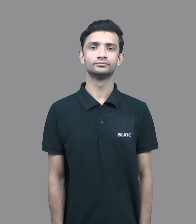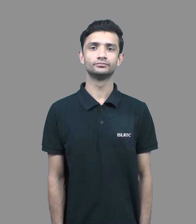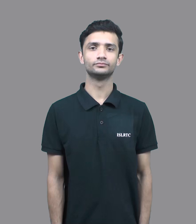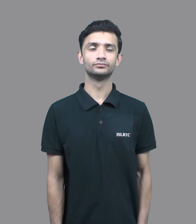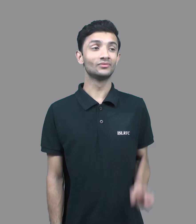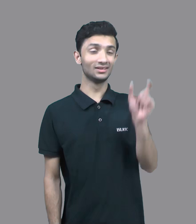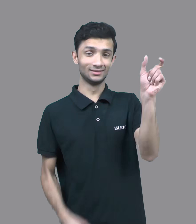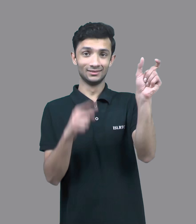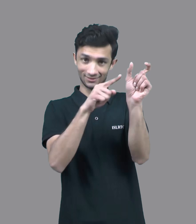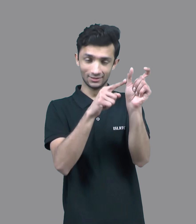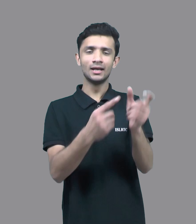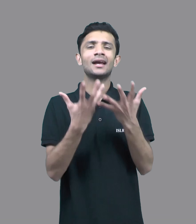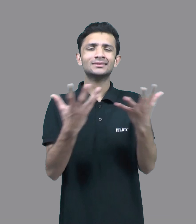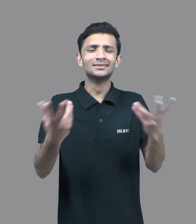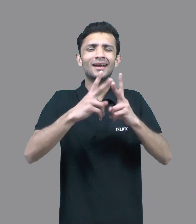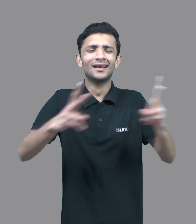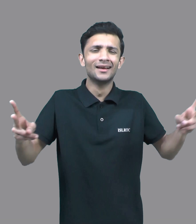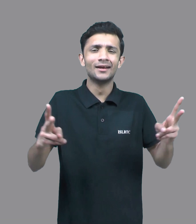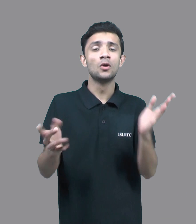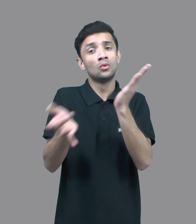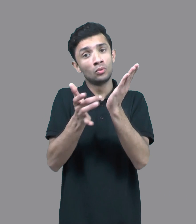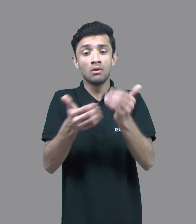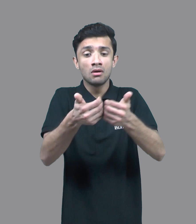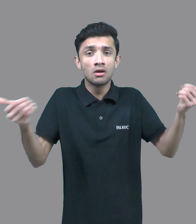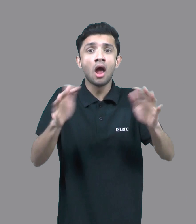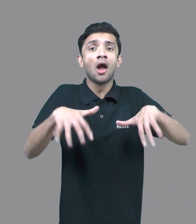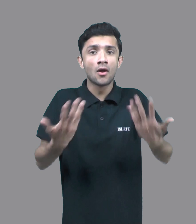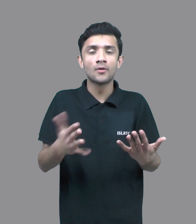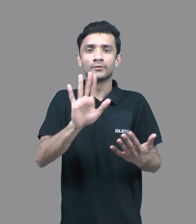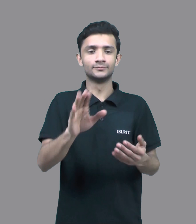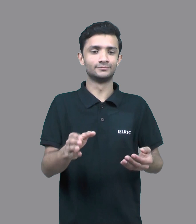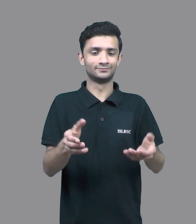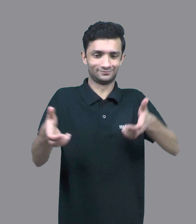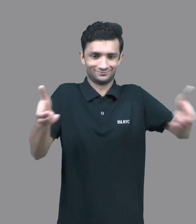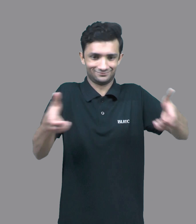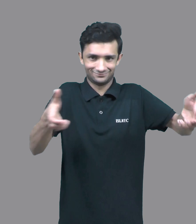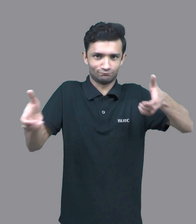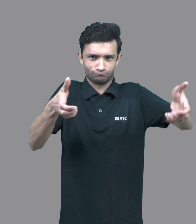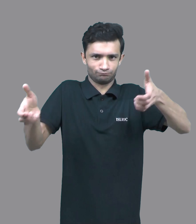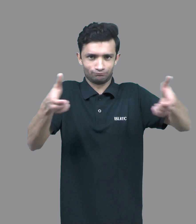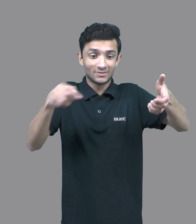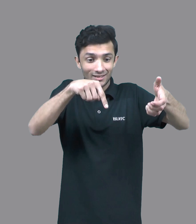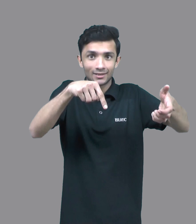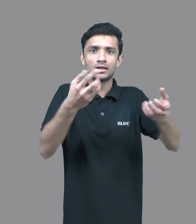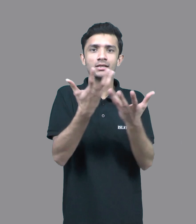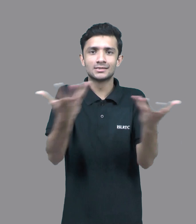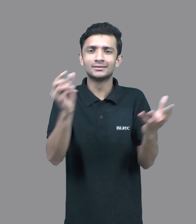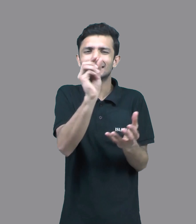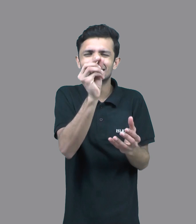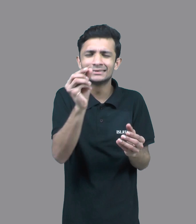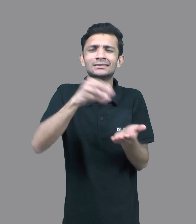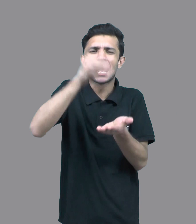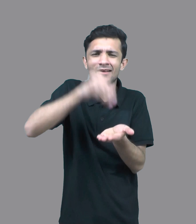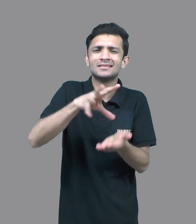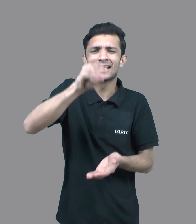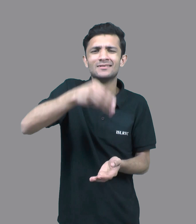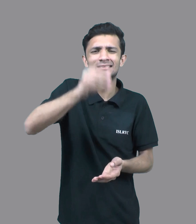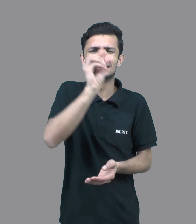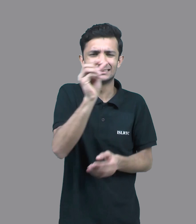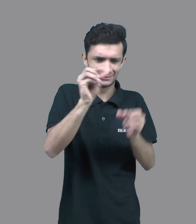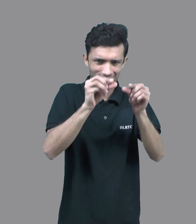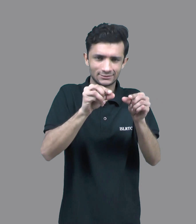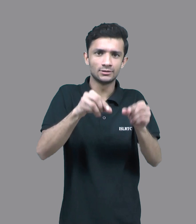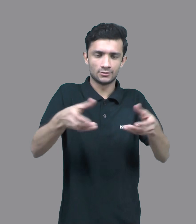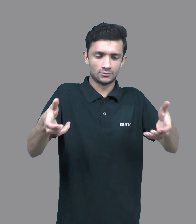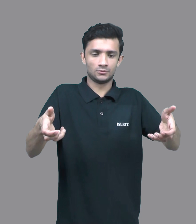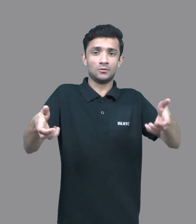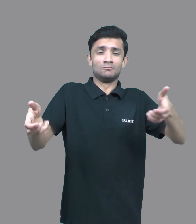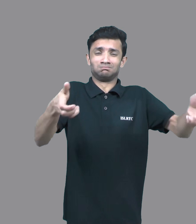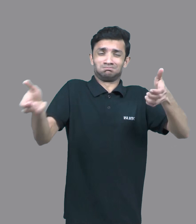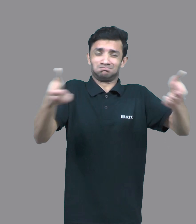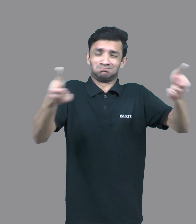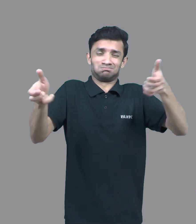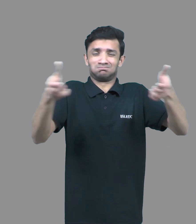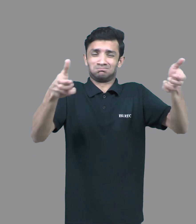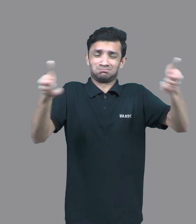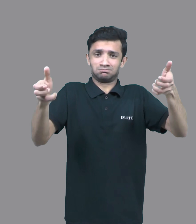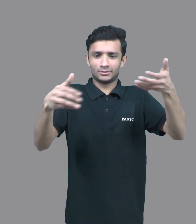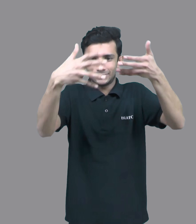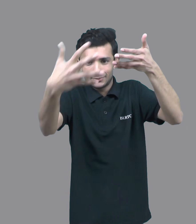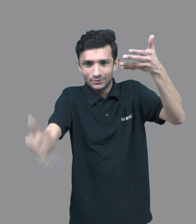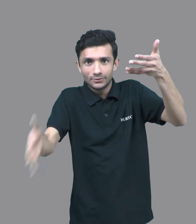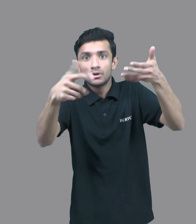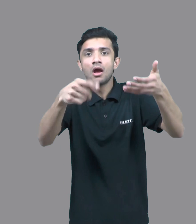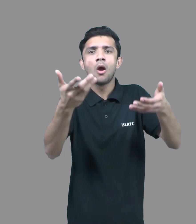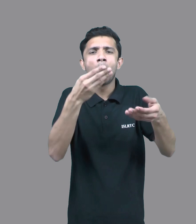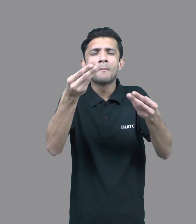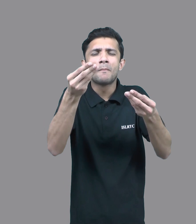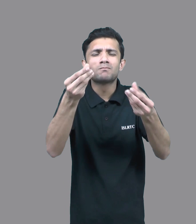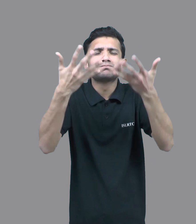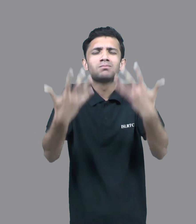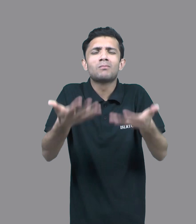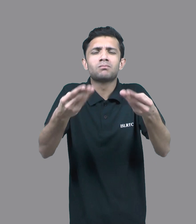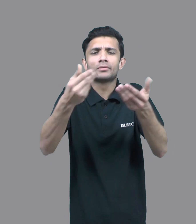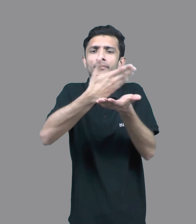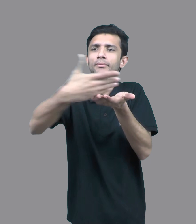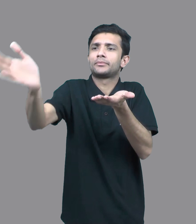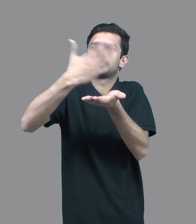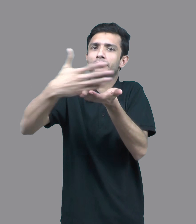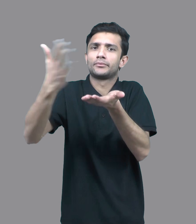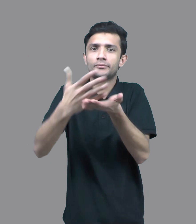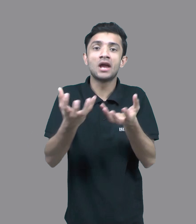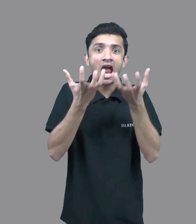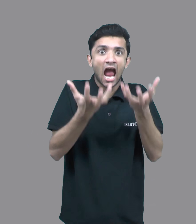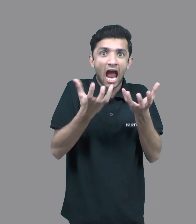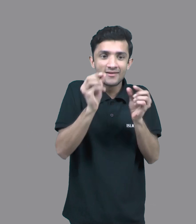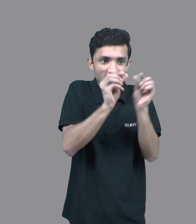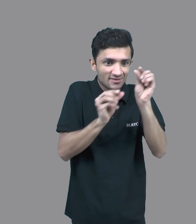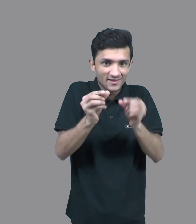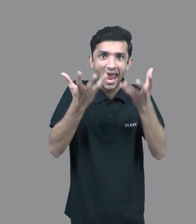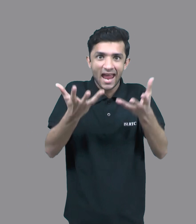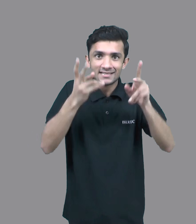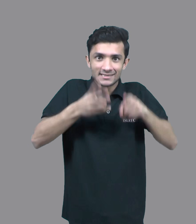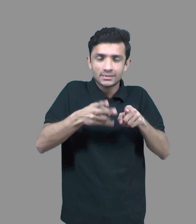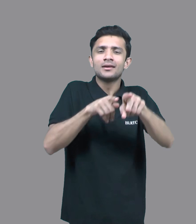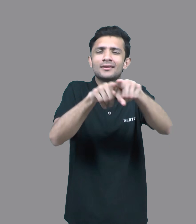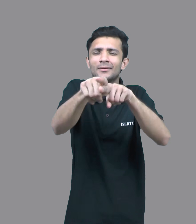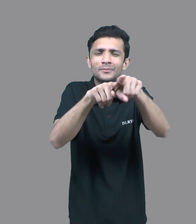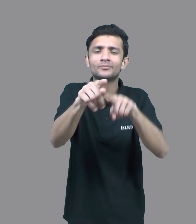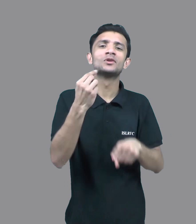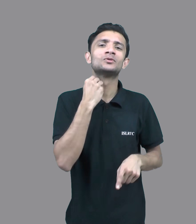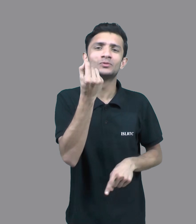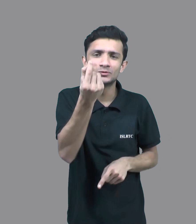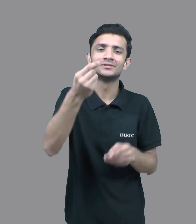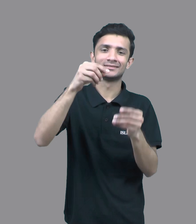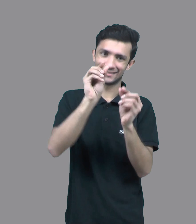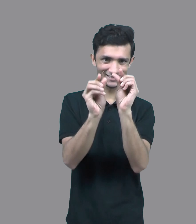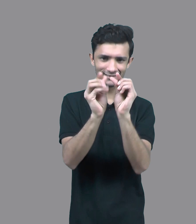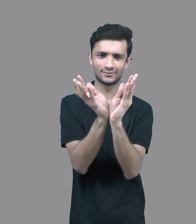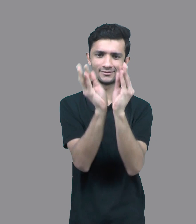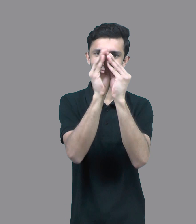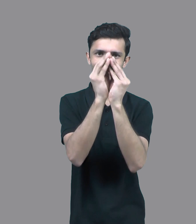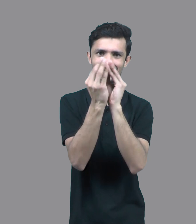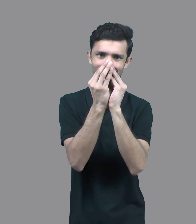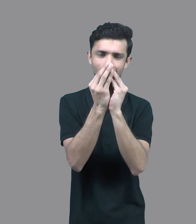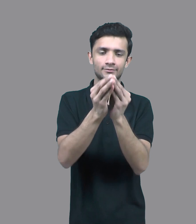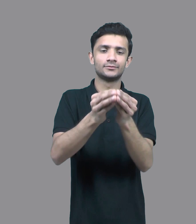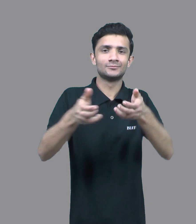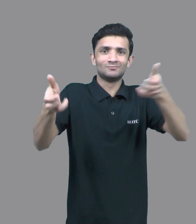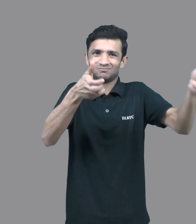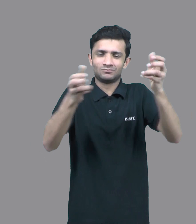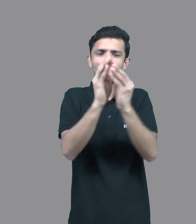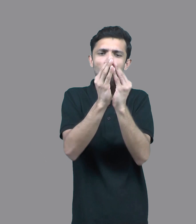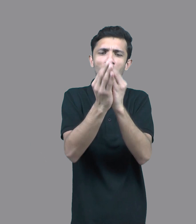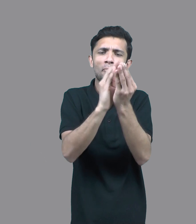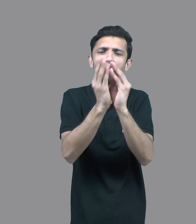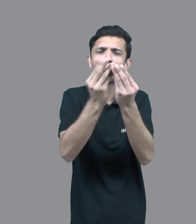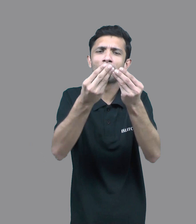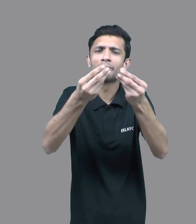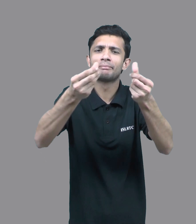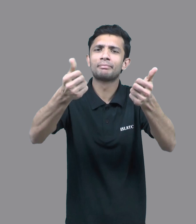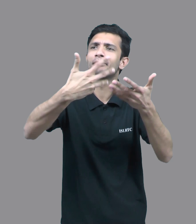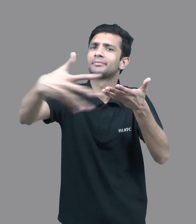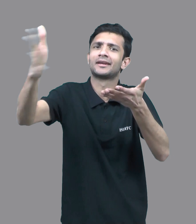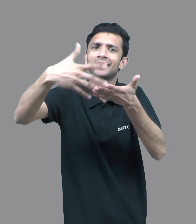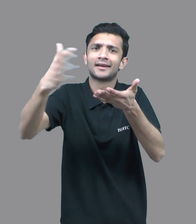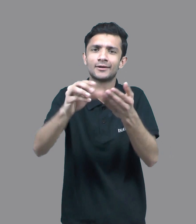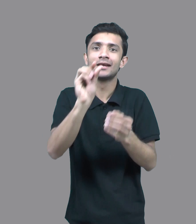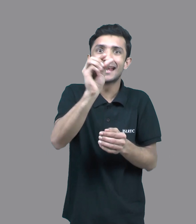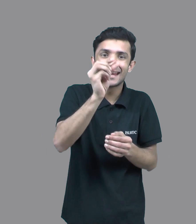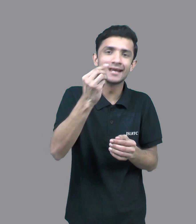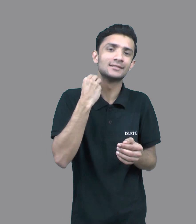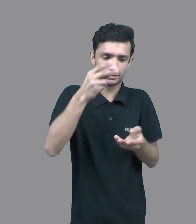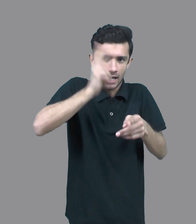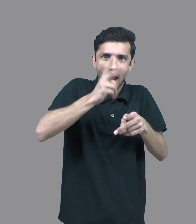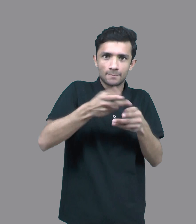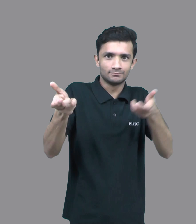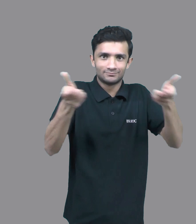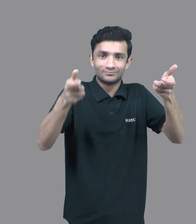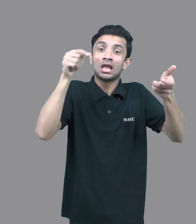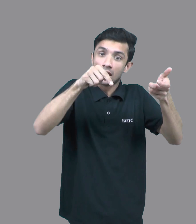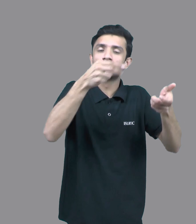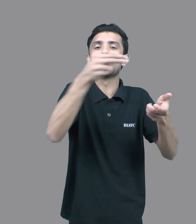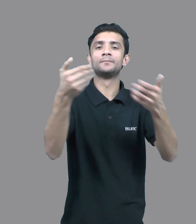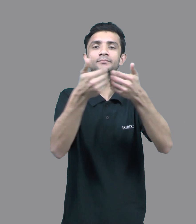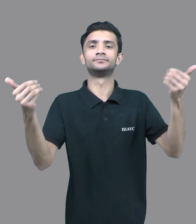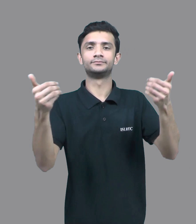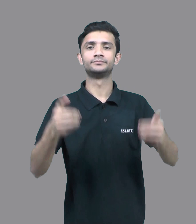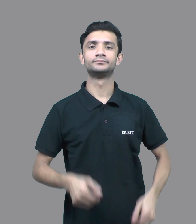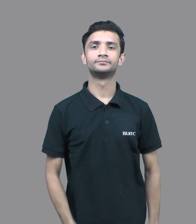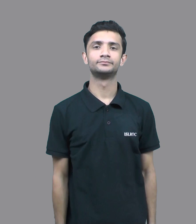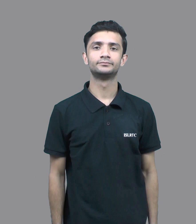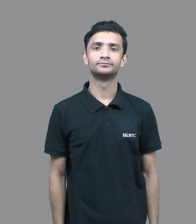Winnowing